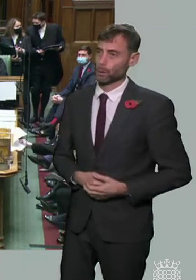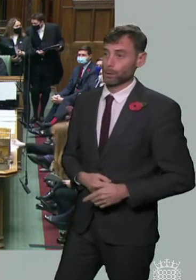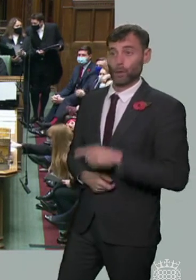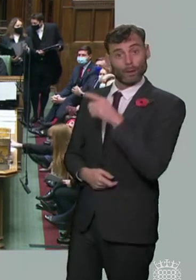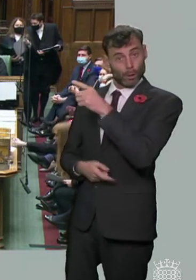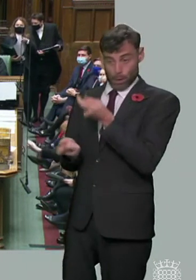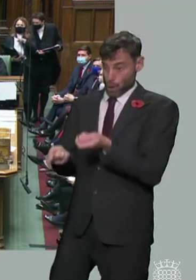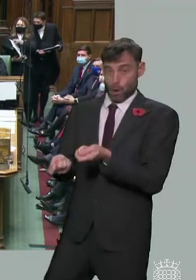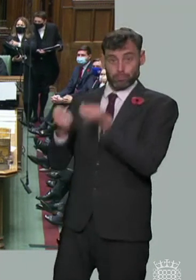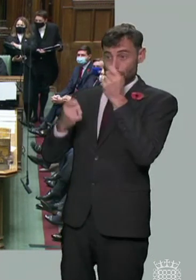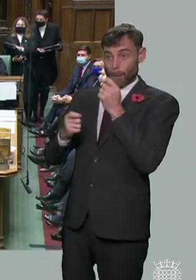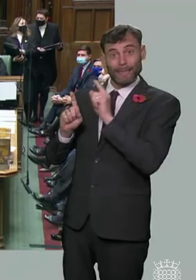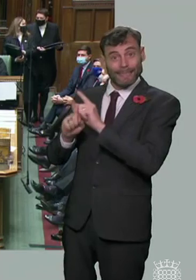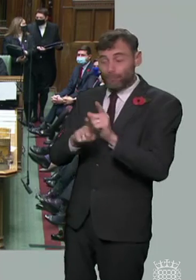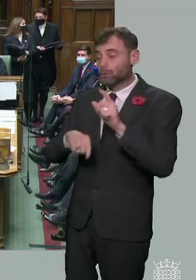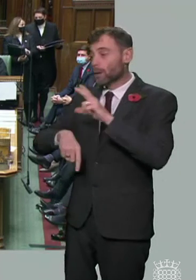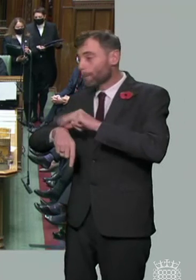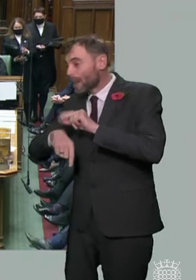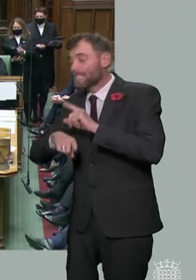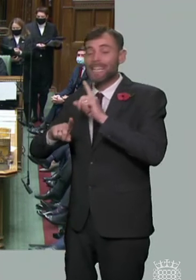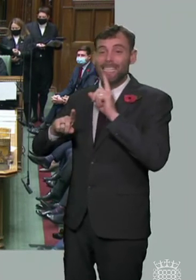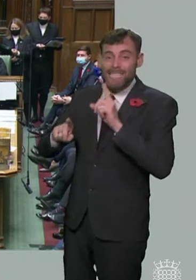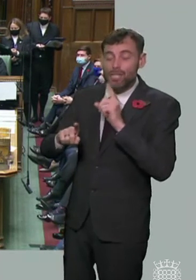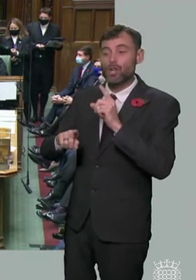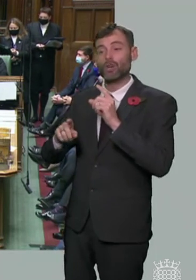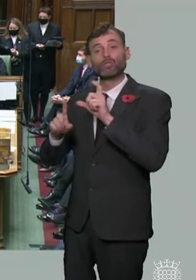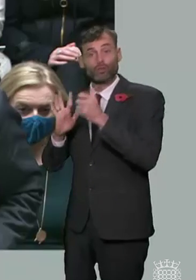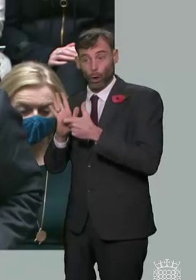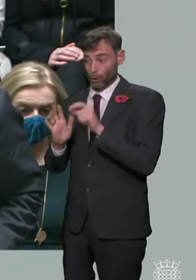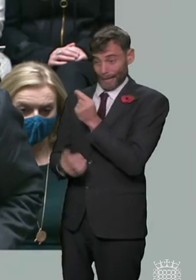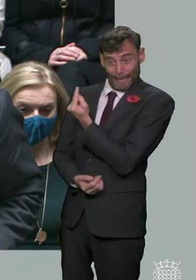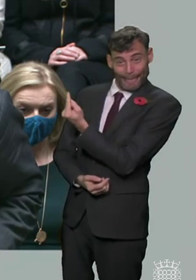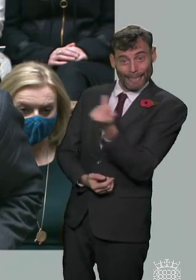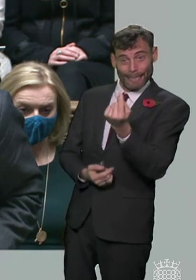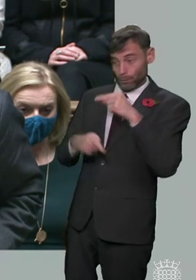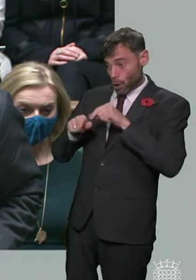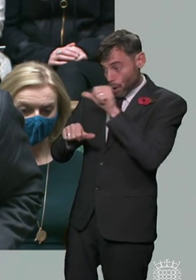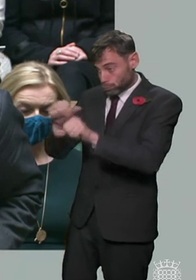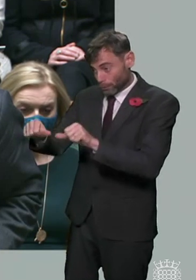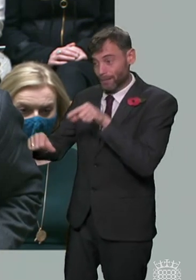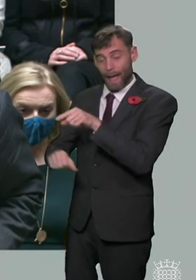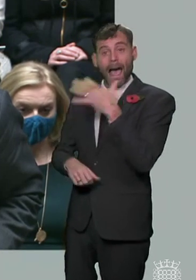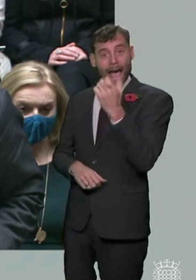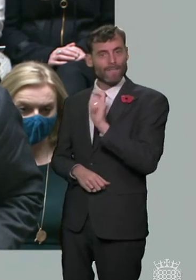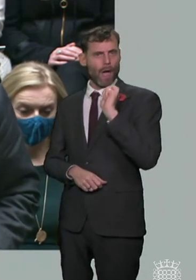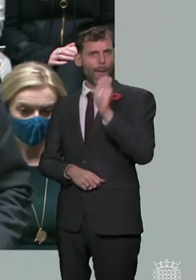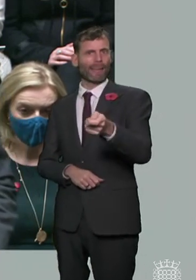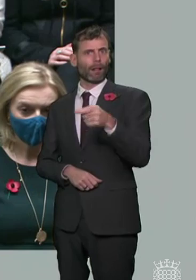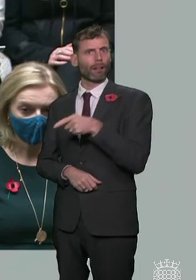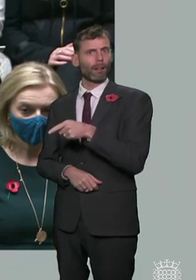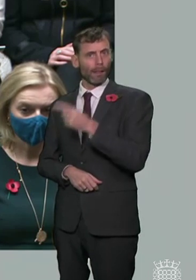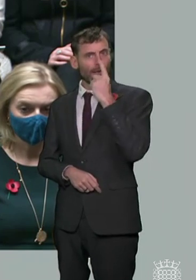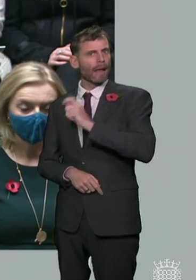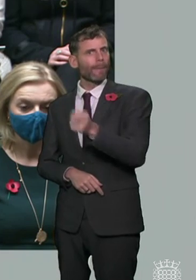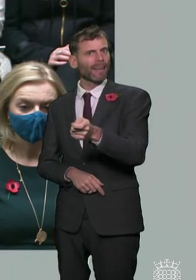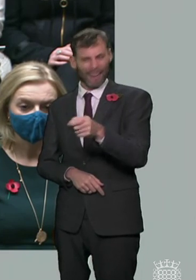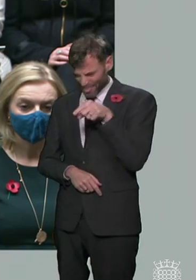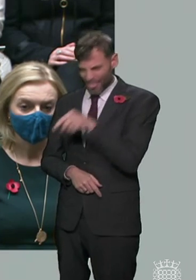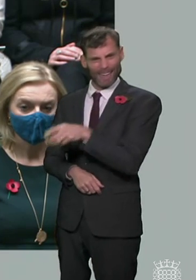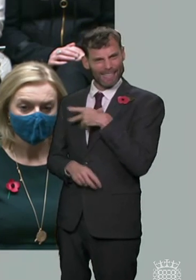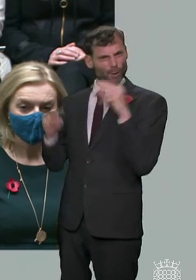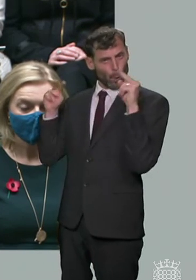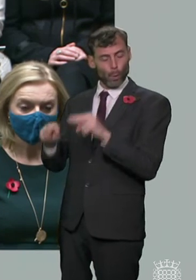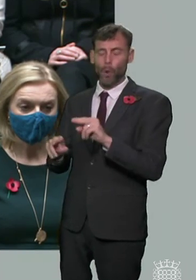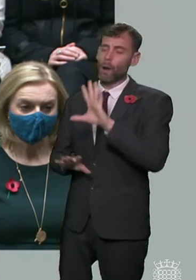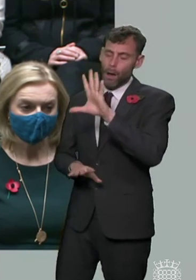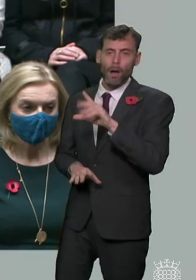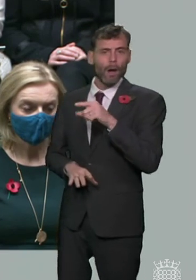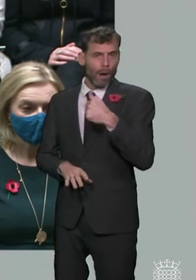All the professions that she mentions have a right of appeal, which is what the House needs to consider.